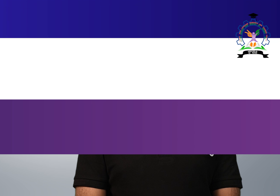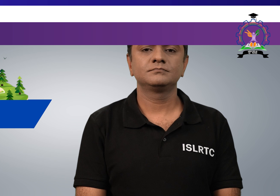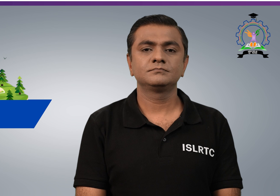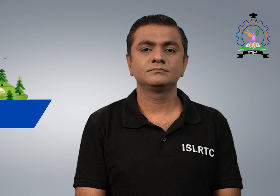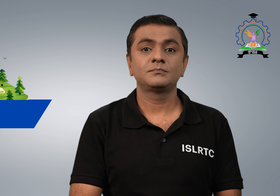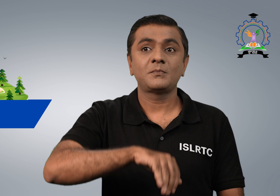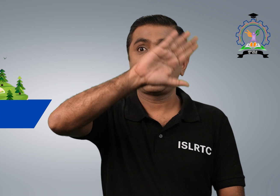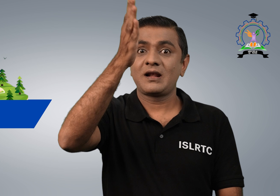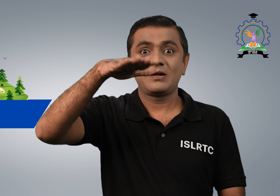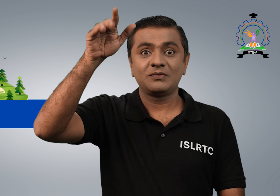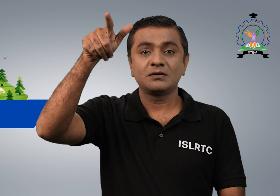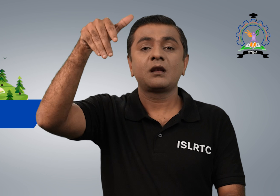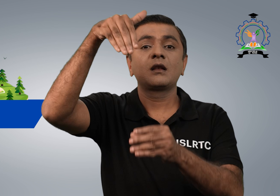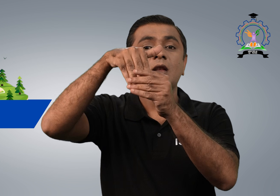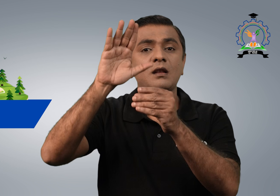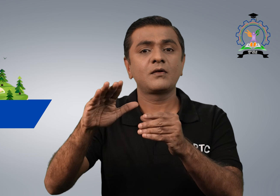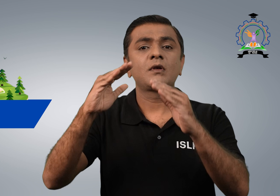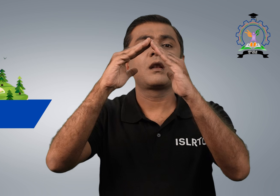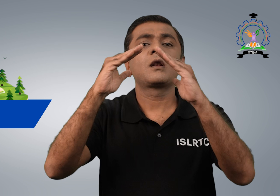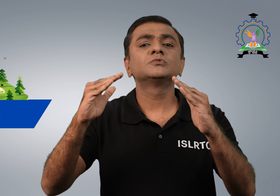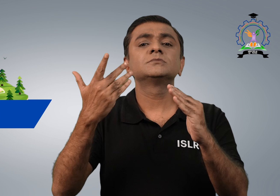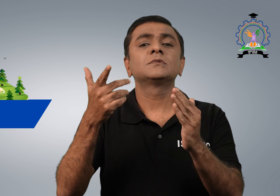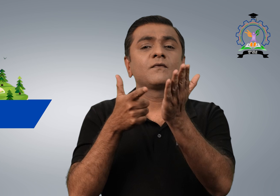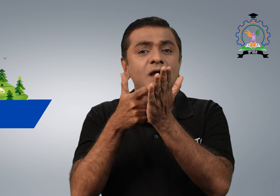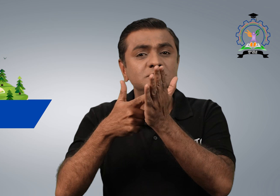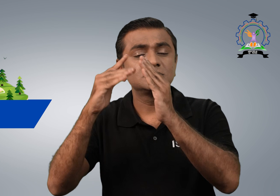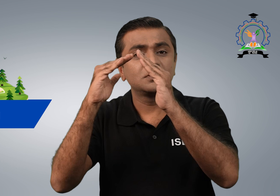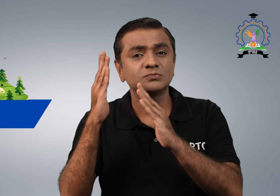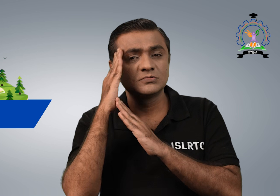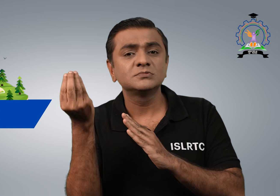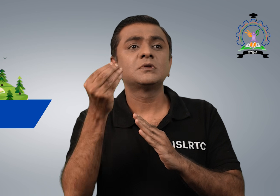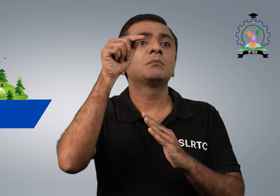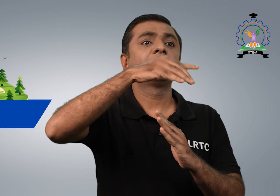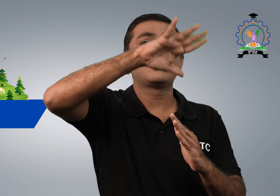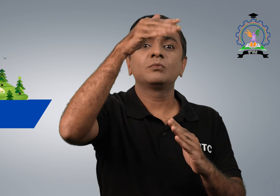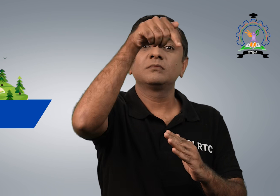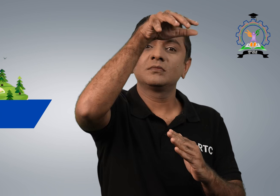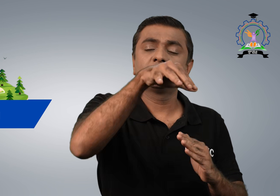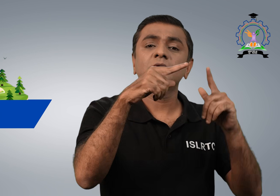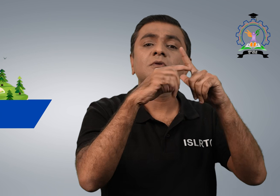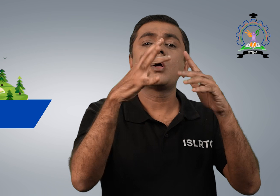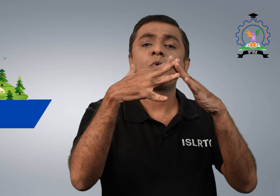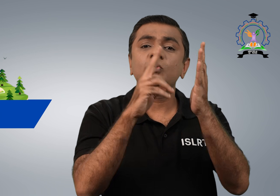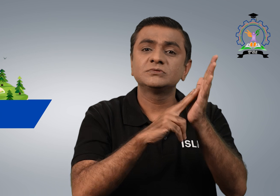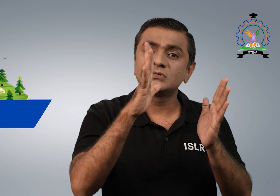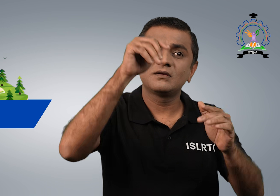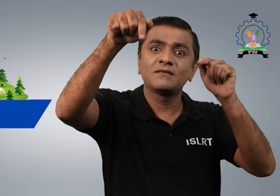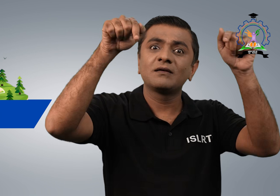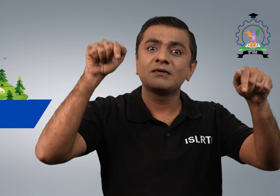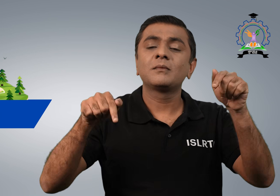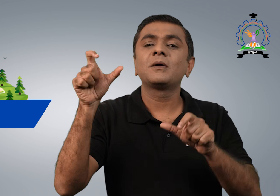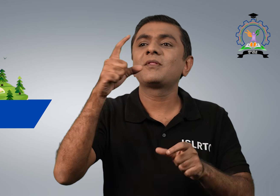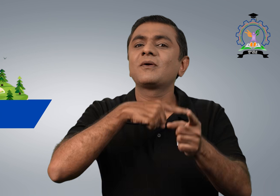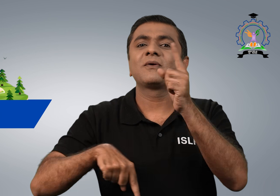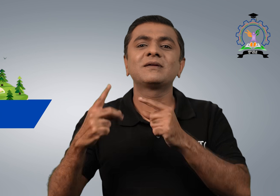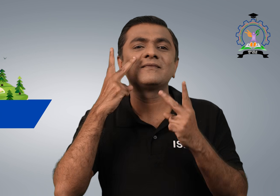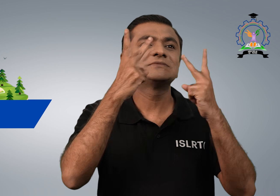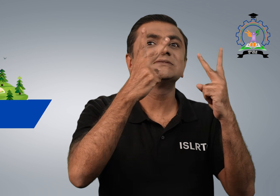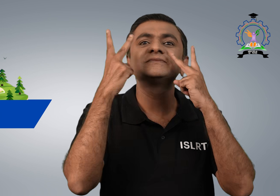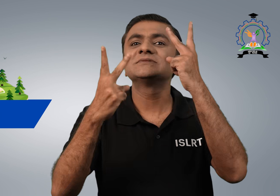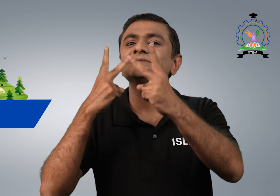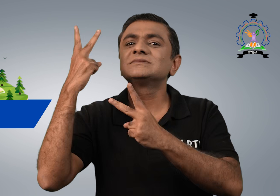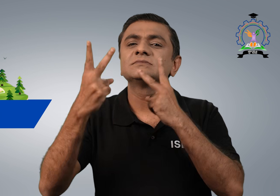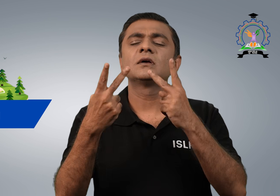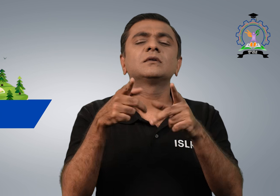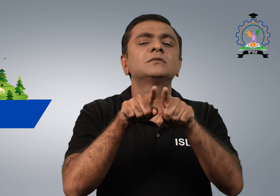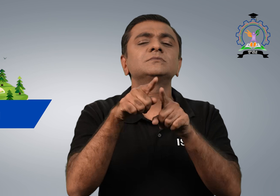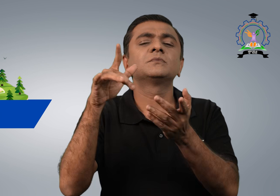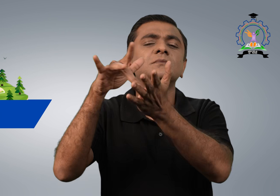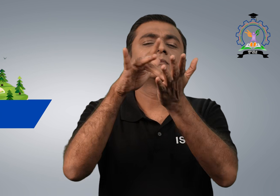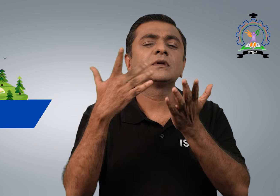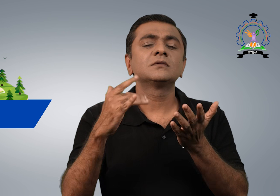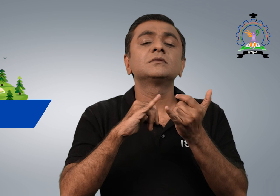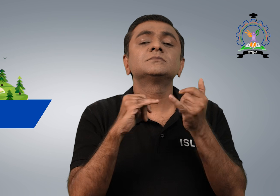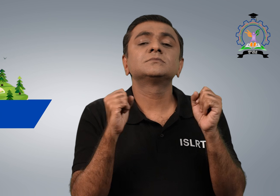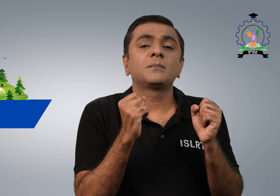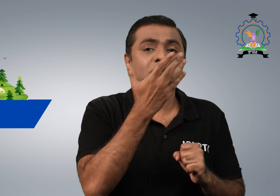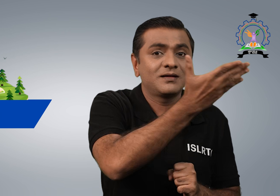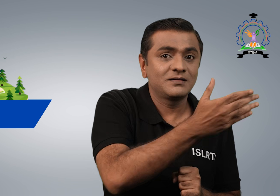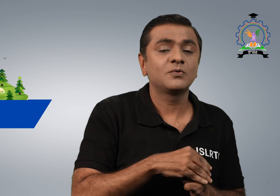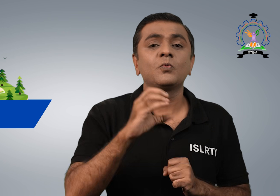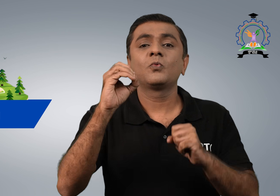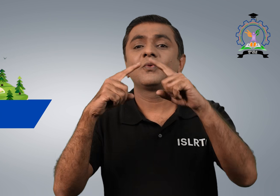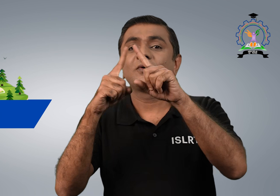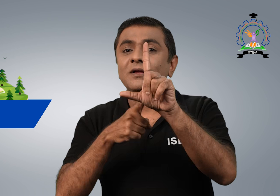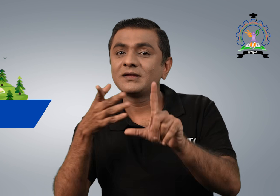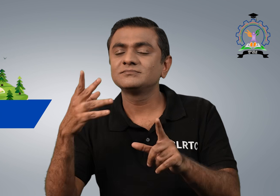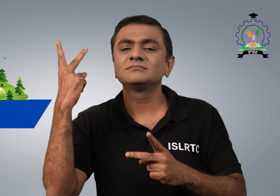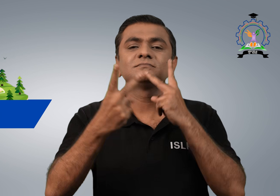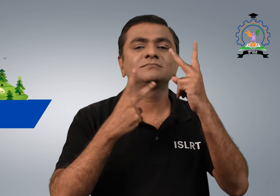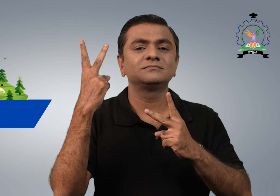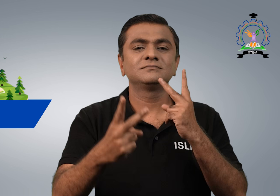A hill station is a town or city located in the mountains, where people go to visit. For example: Shimla, Ooty etc.